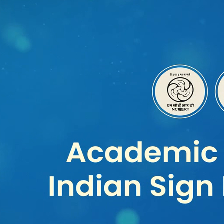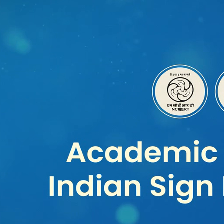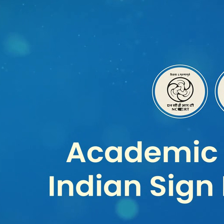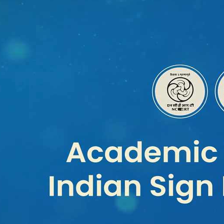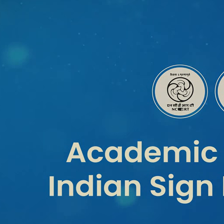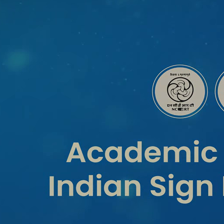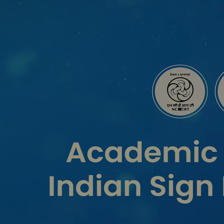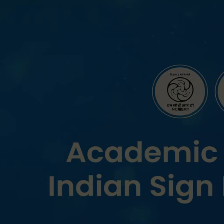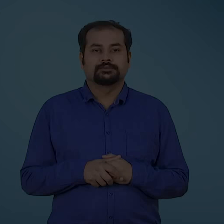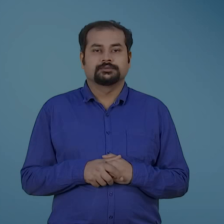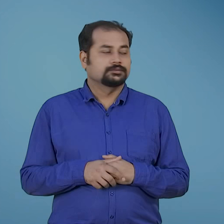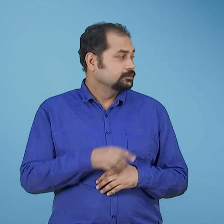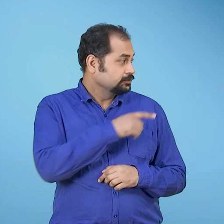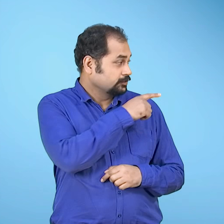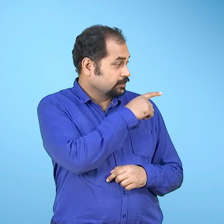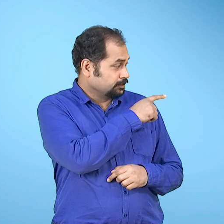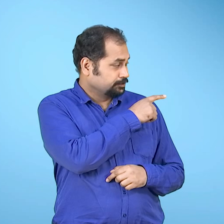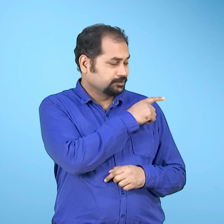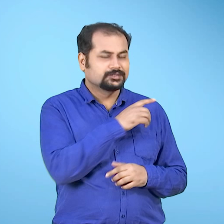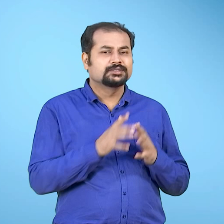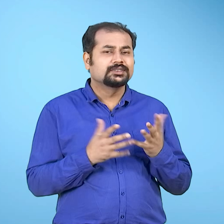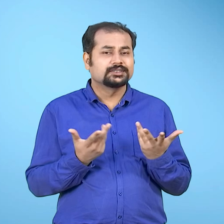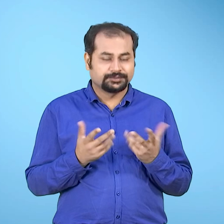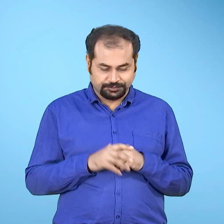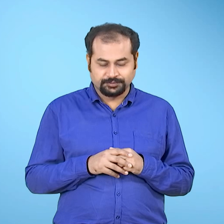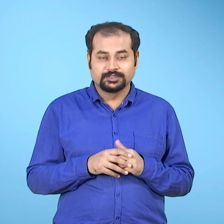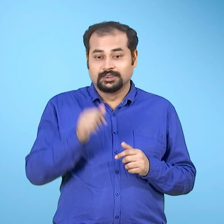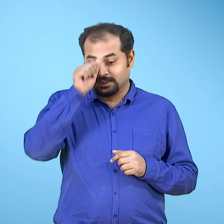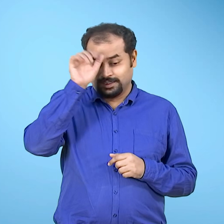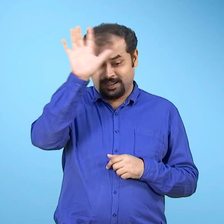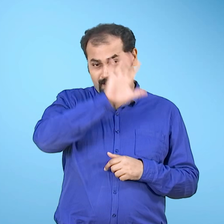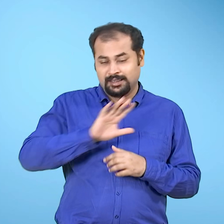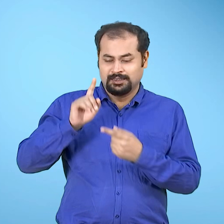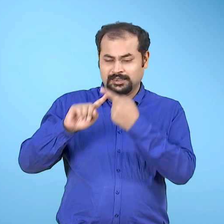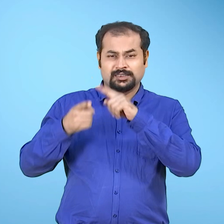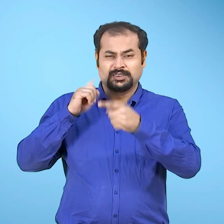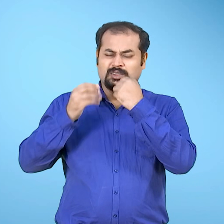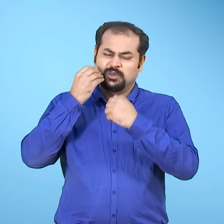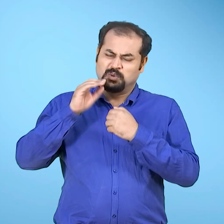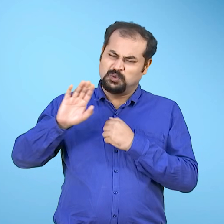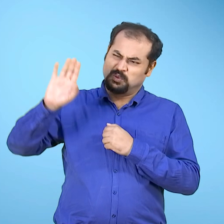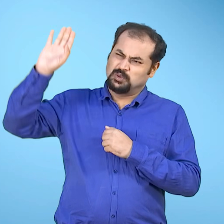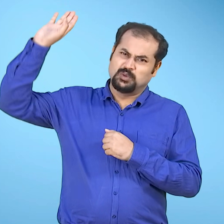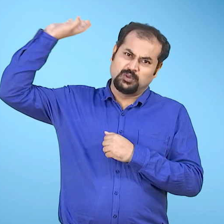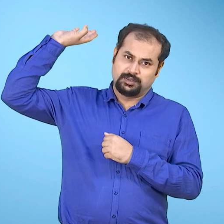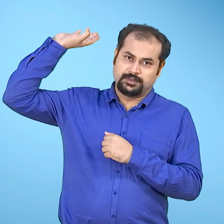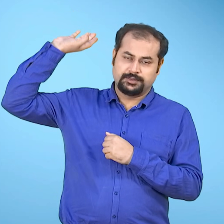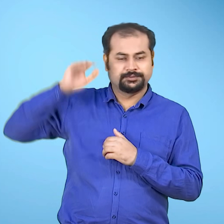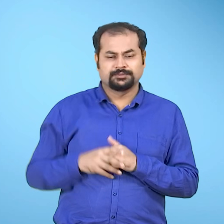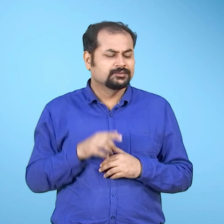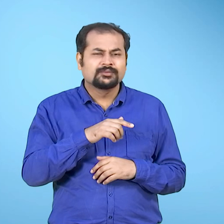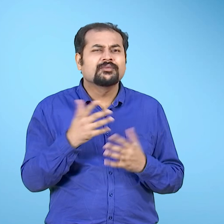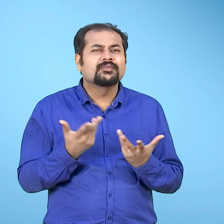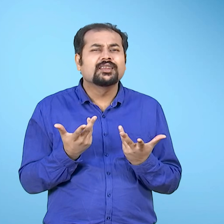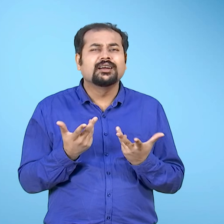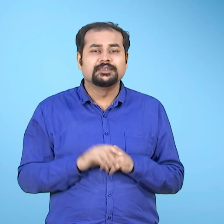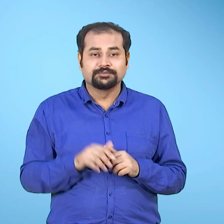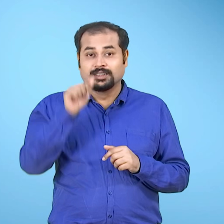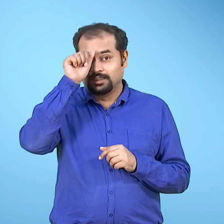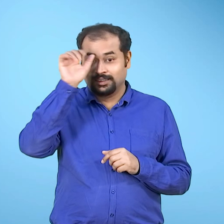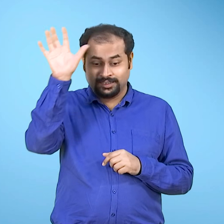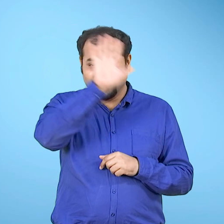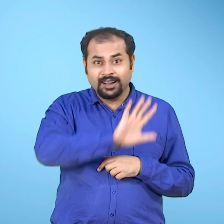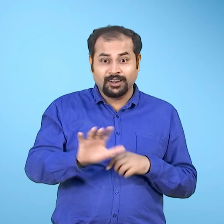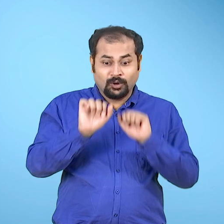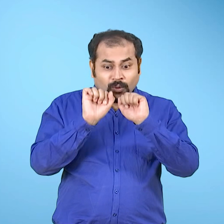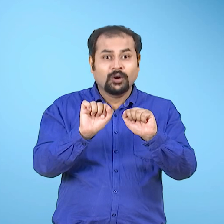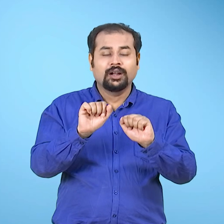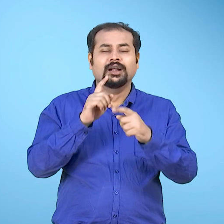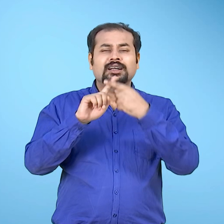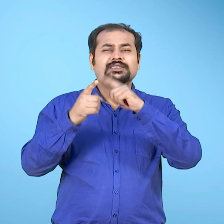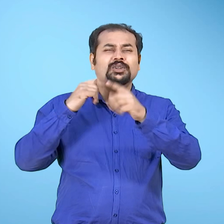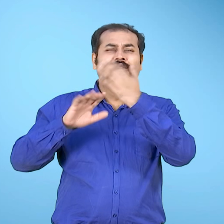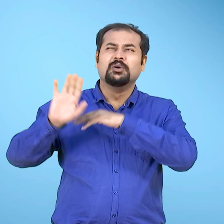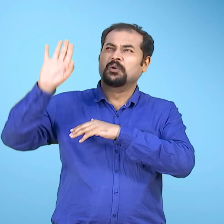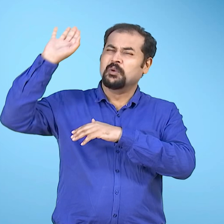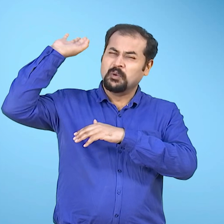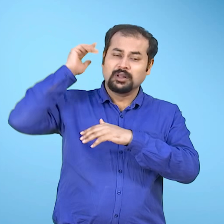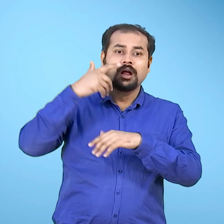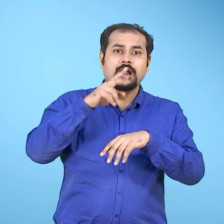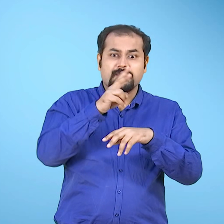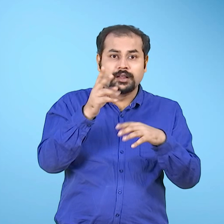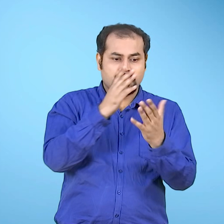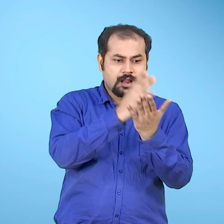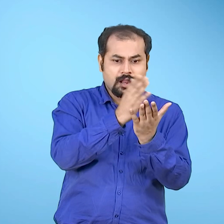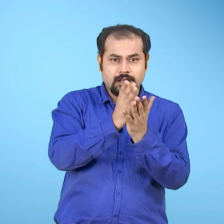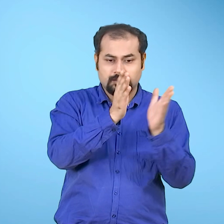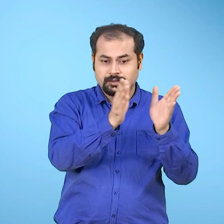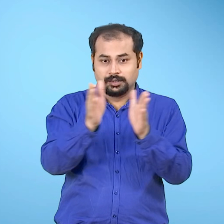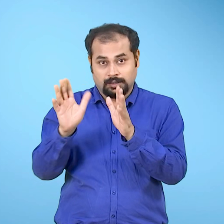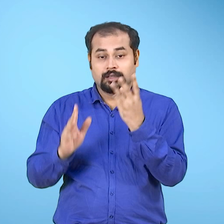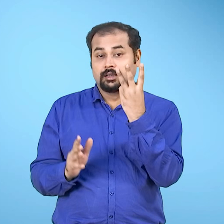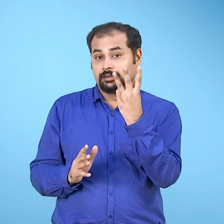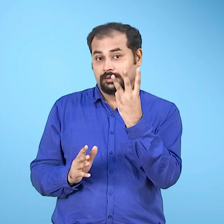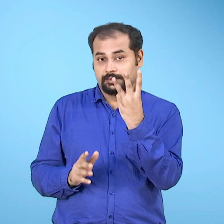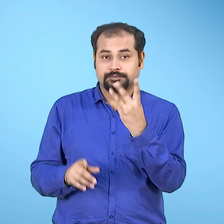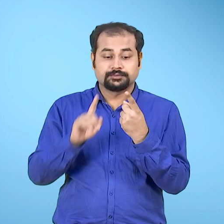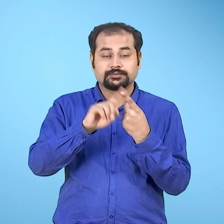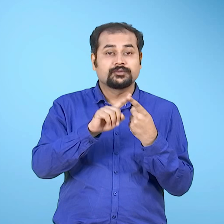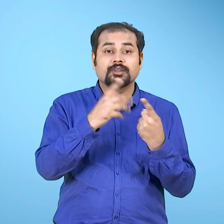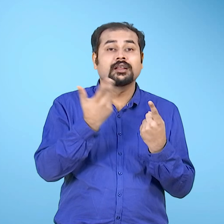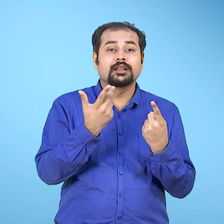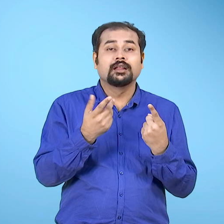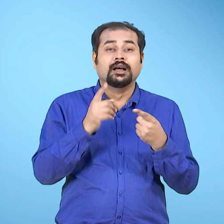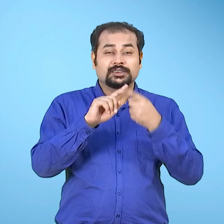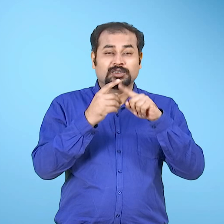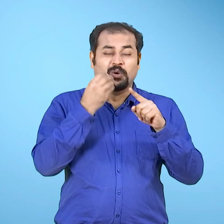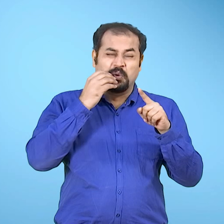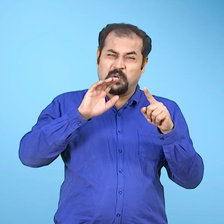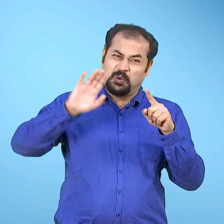Ancient India Indian history is divided broadly into three periods: